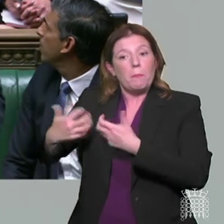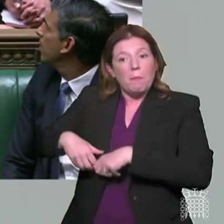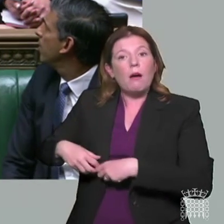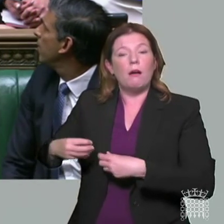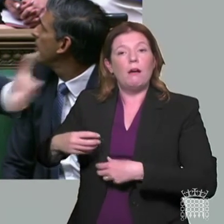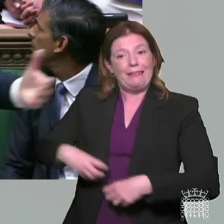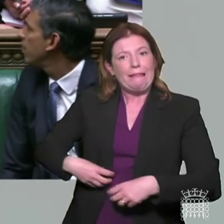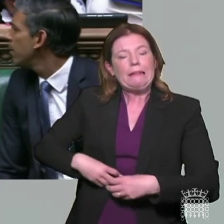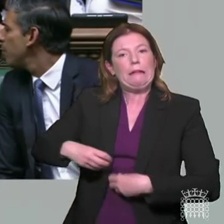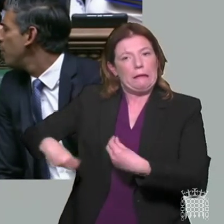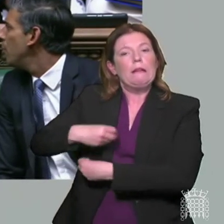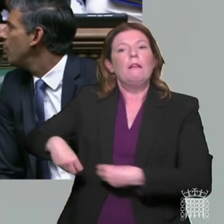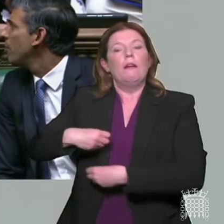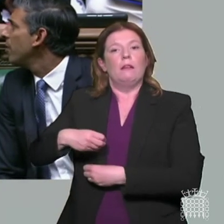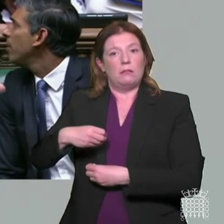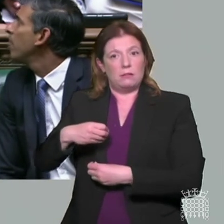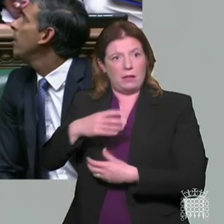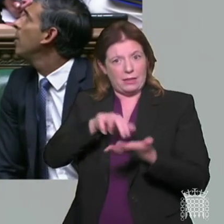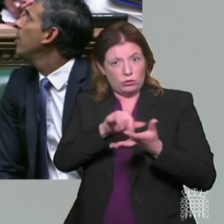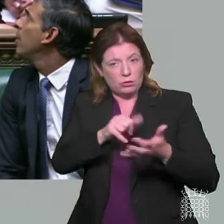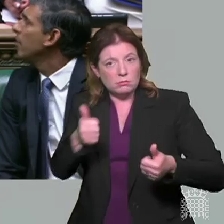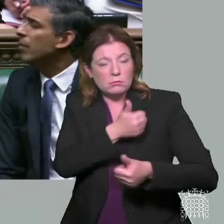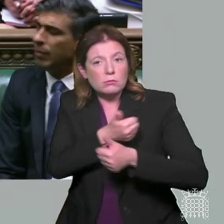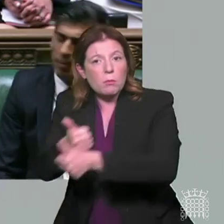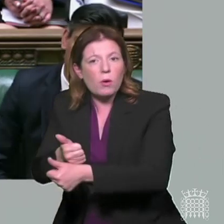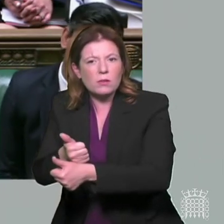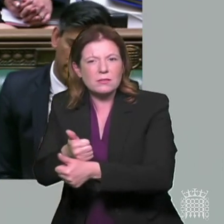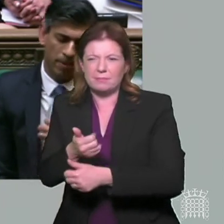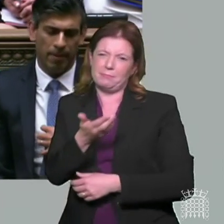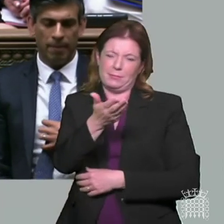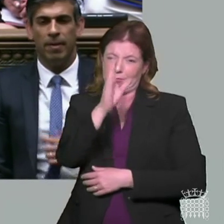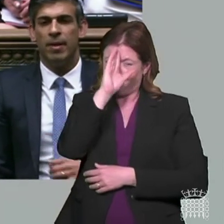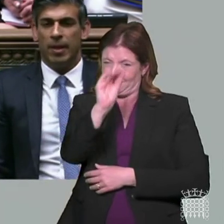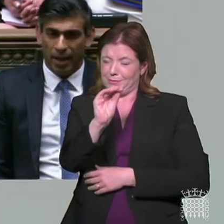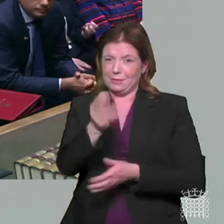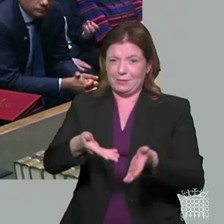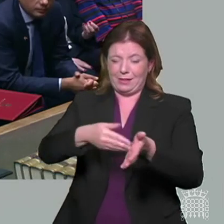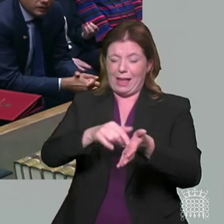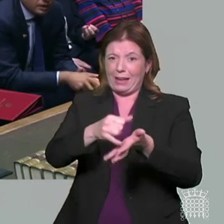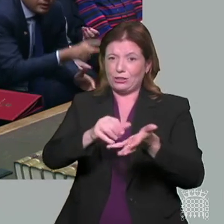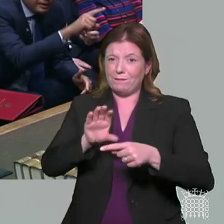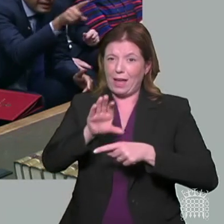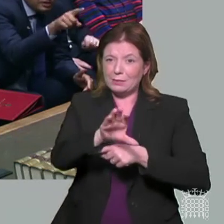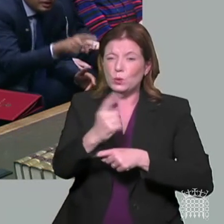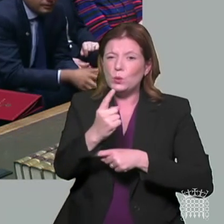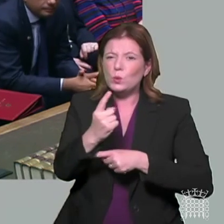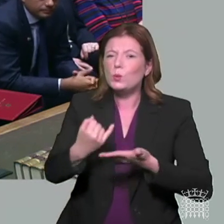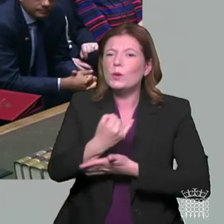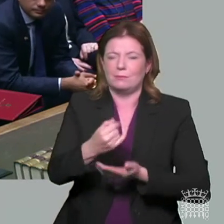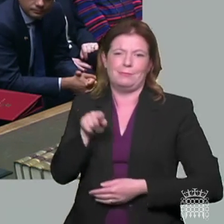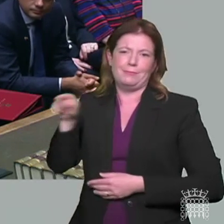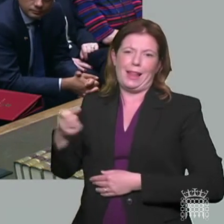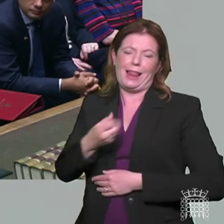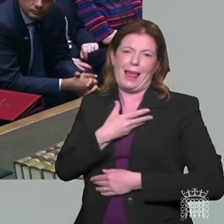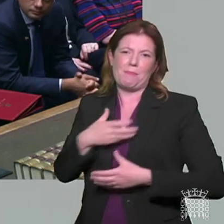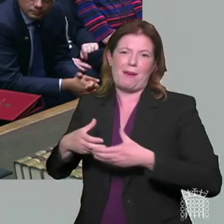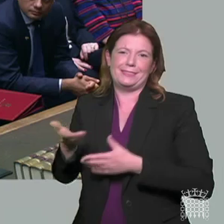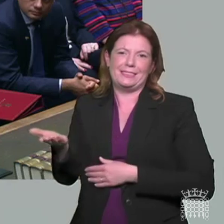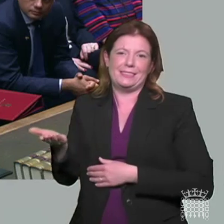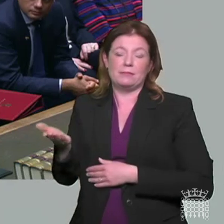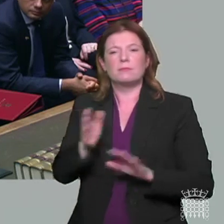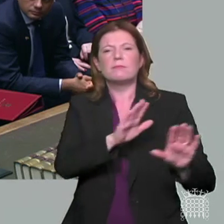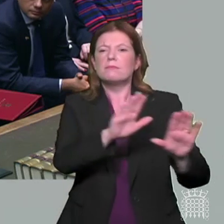By the way, the Opposition voted against the vital investment in the NHS that this country needs.